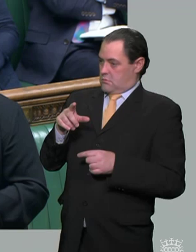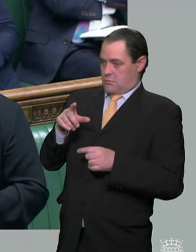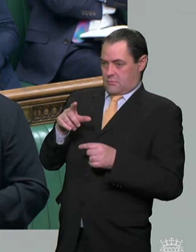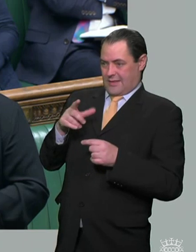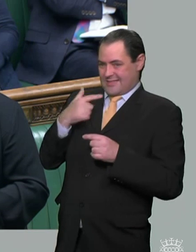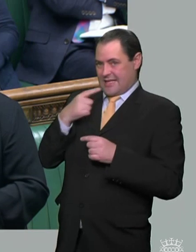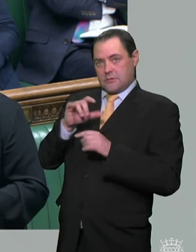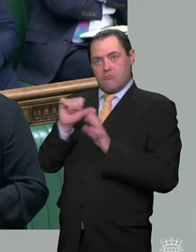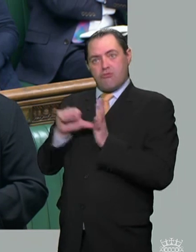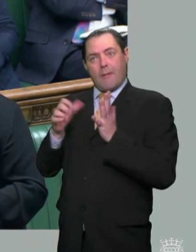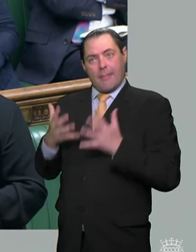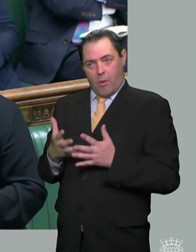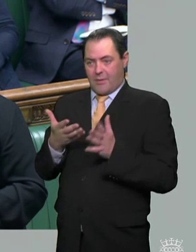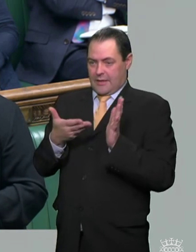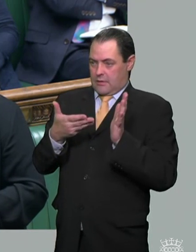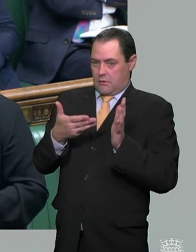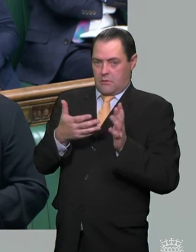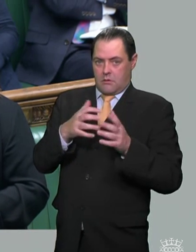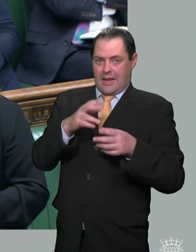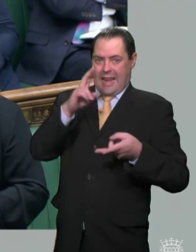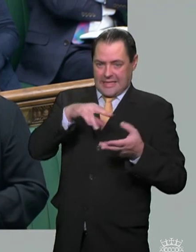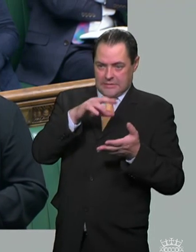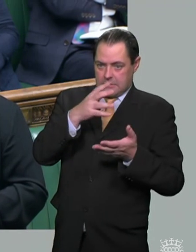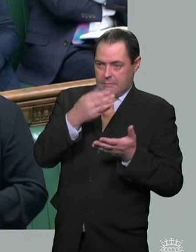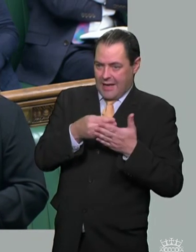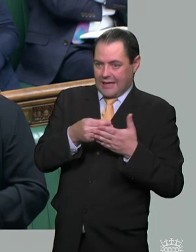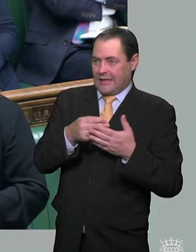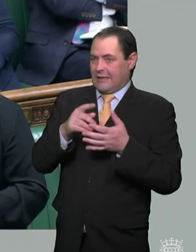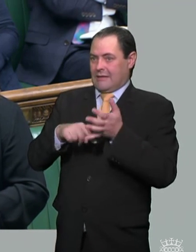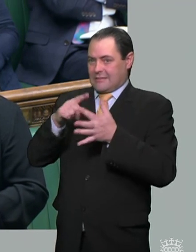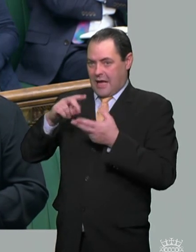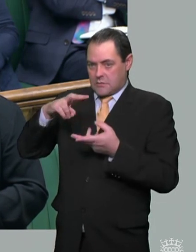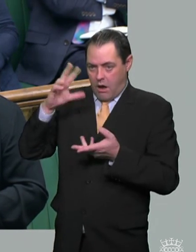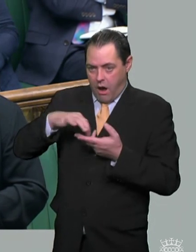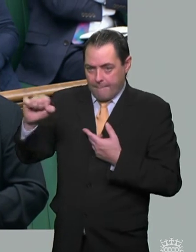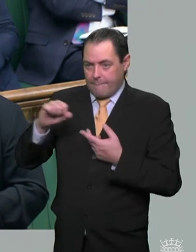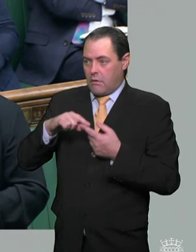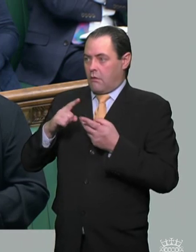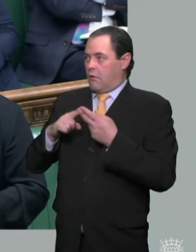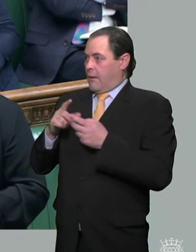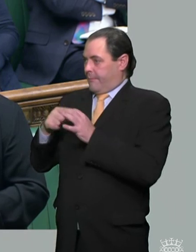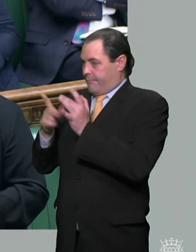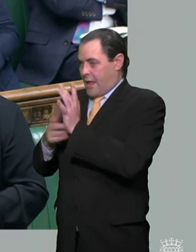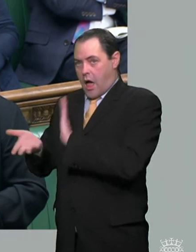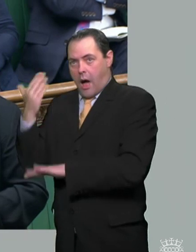hammering families: a universal credit cut, Tory tax hikes, and soaring household bills.